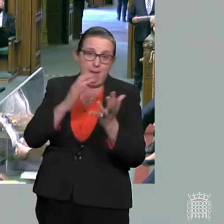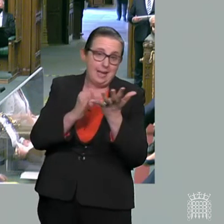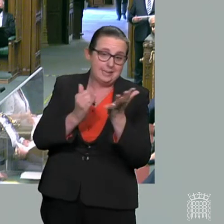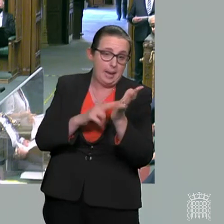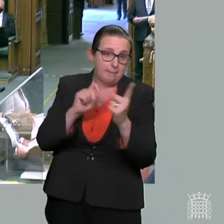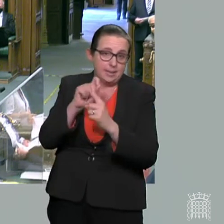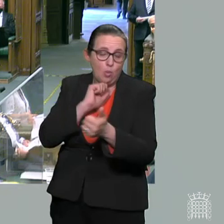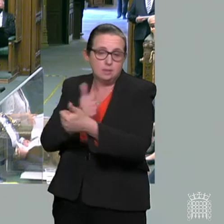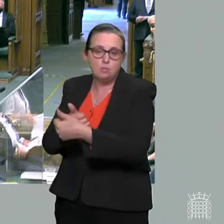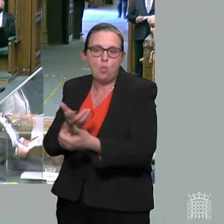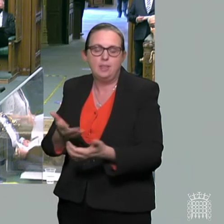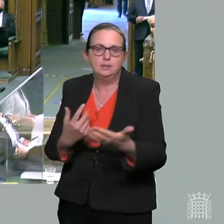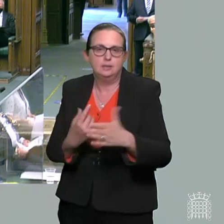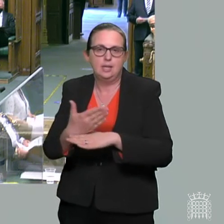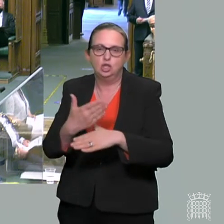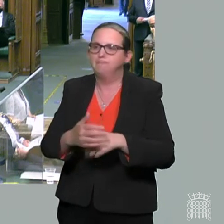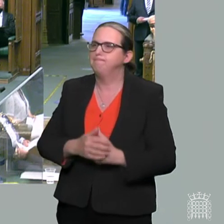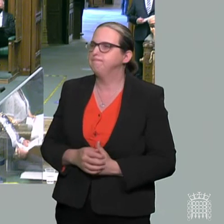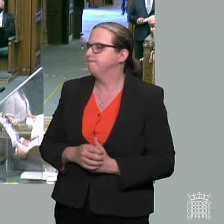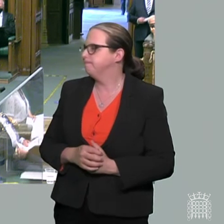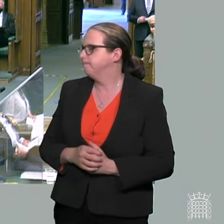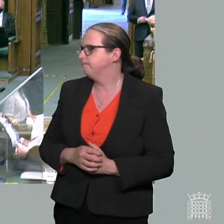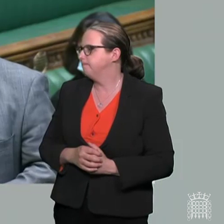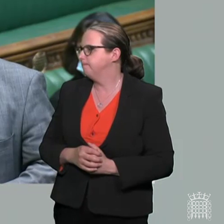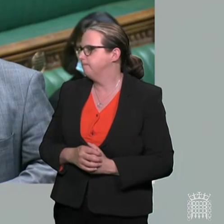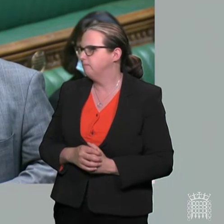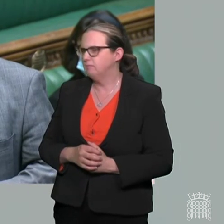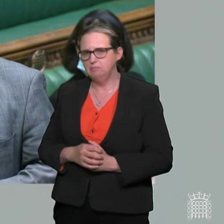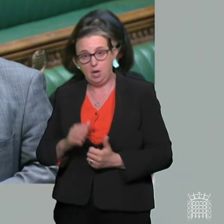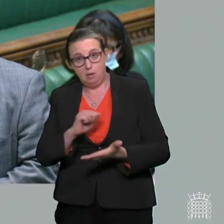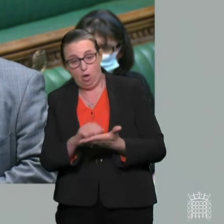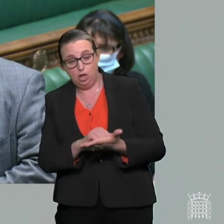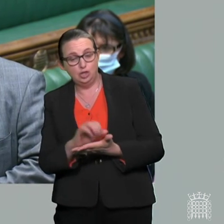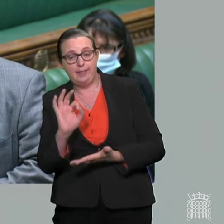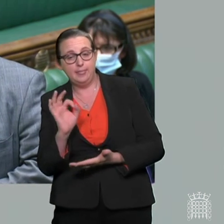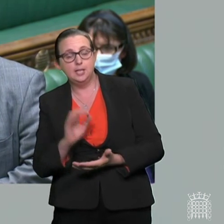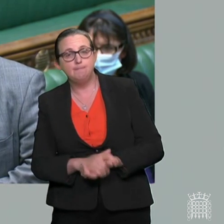There is still no contrition, still no apology.